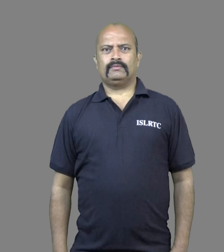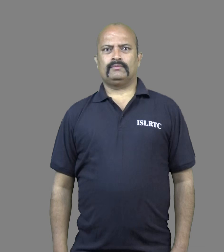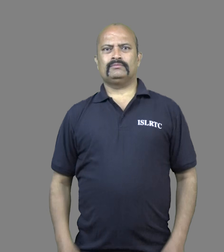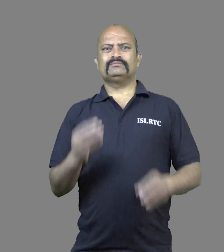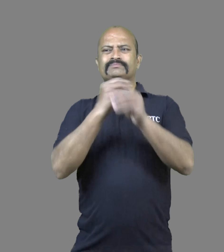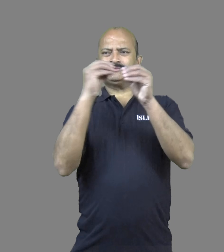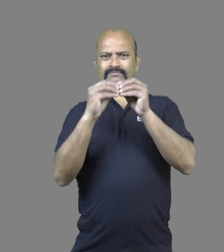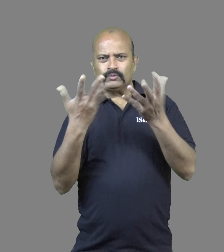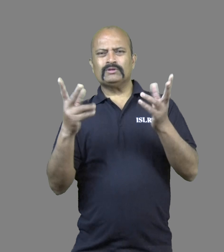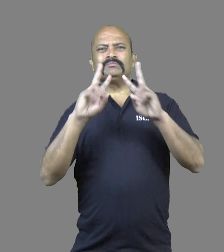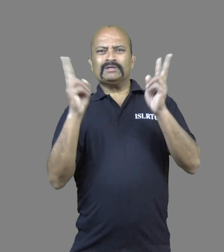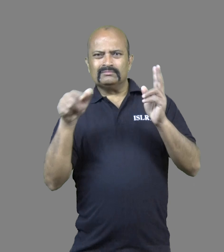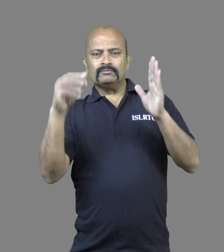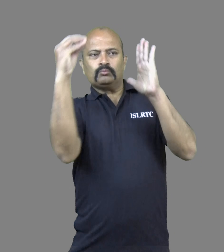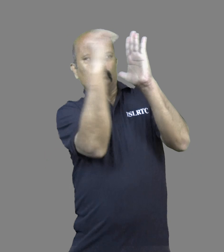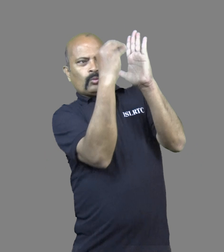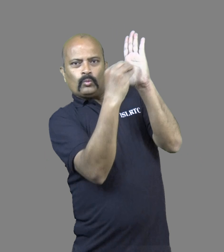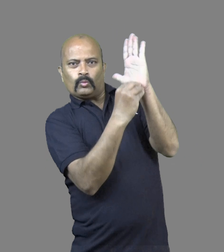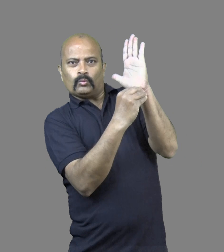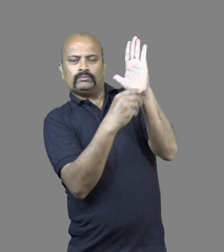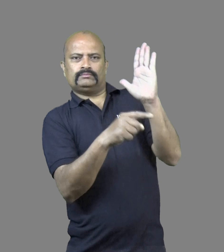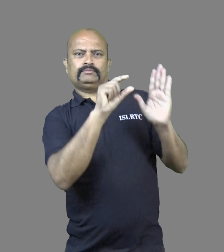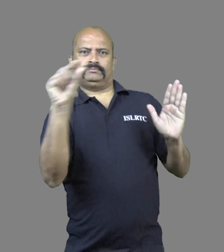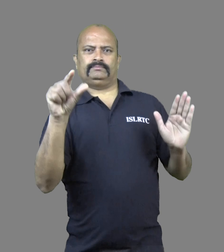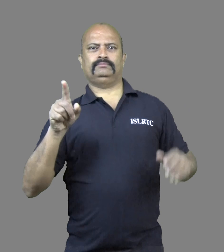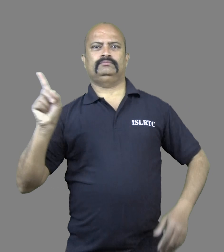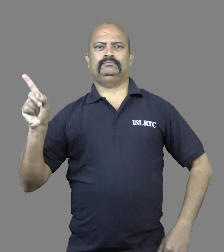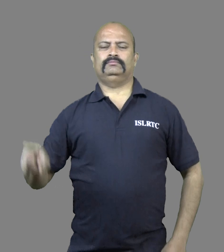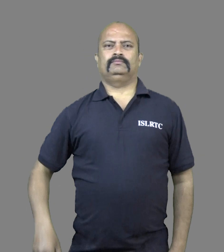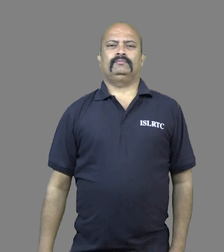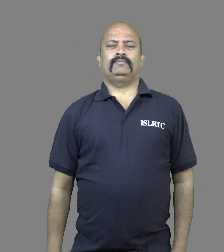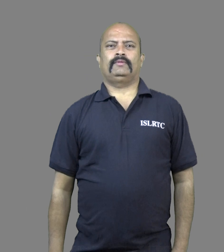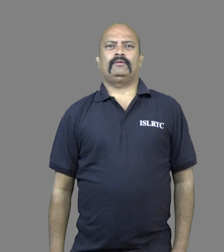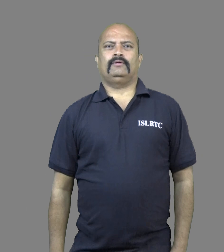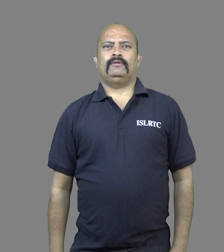Agenda (Bihar)